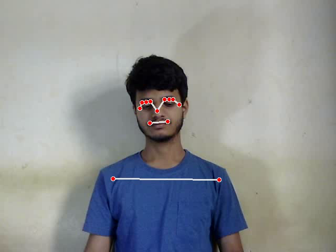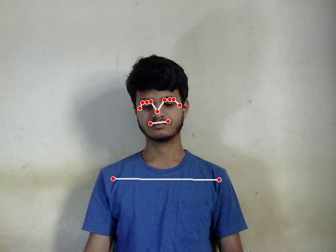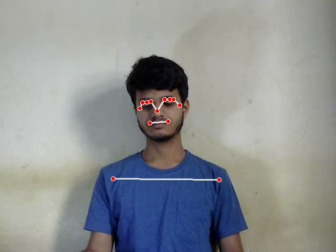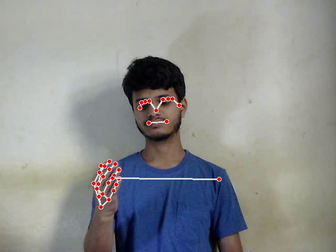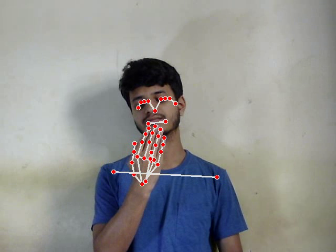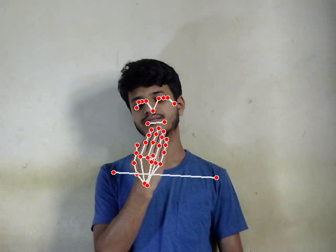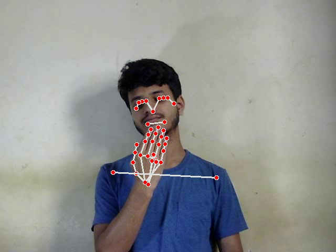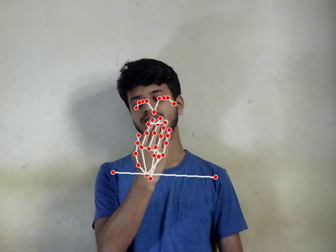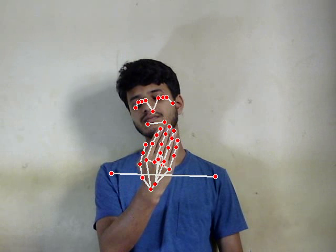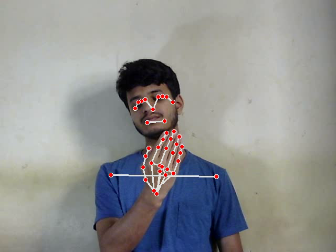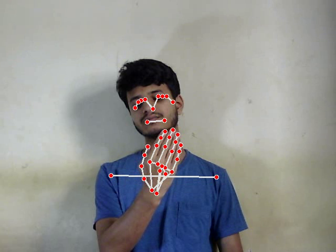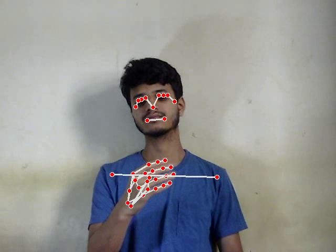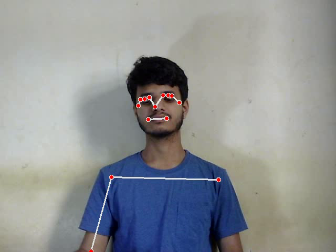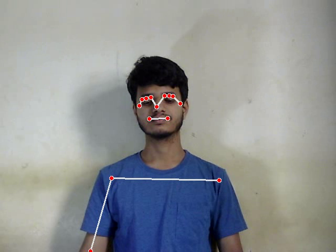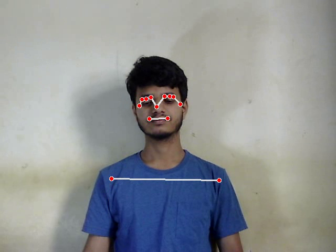thank you